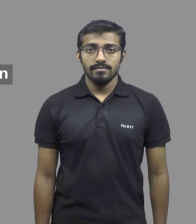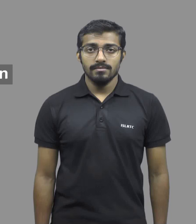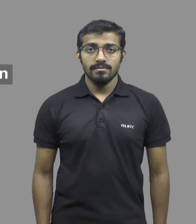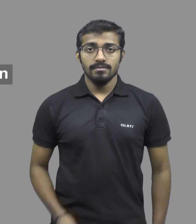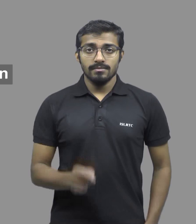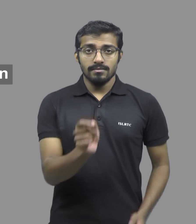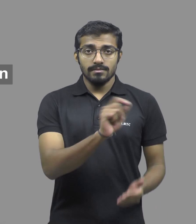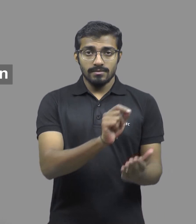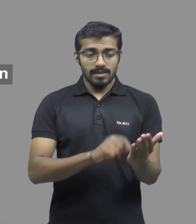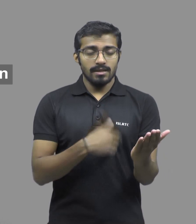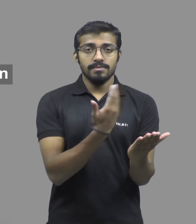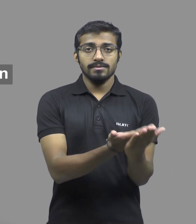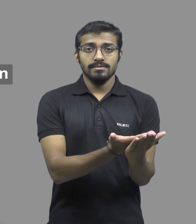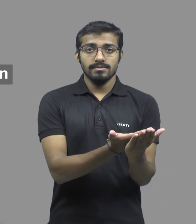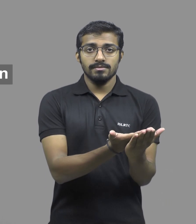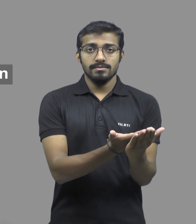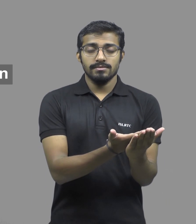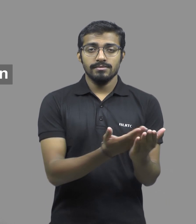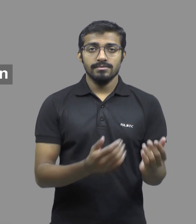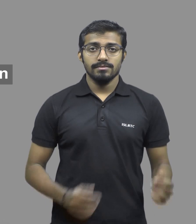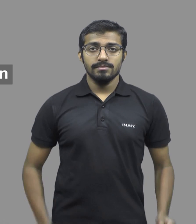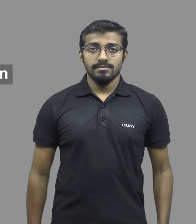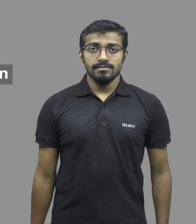Application